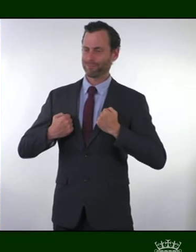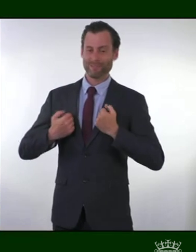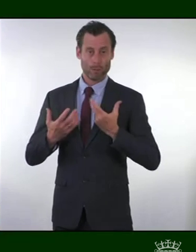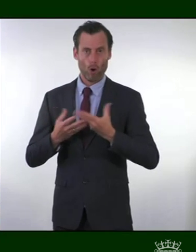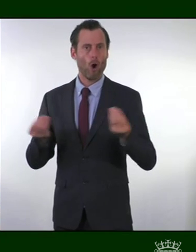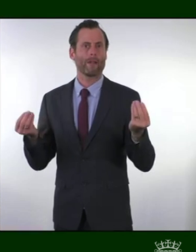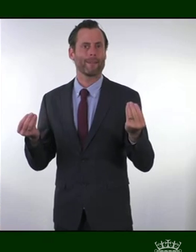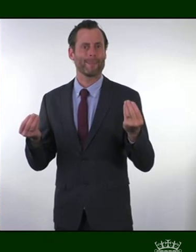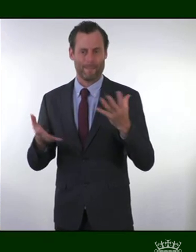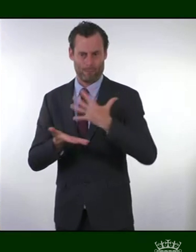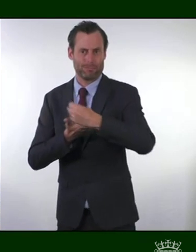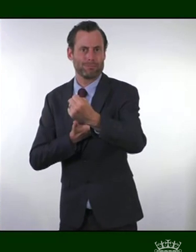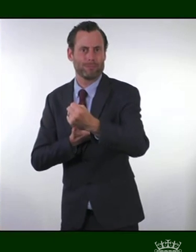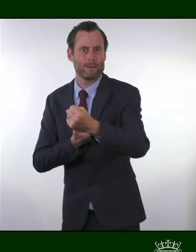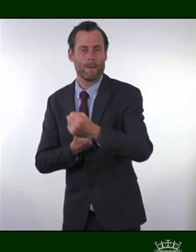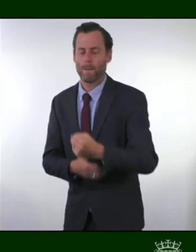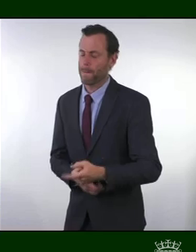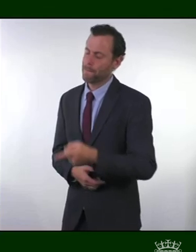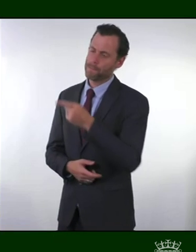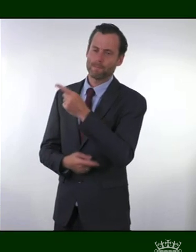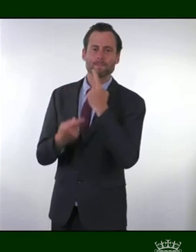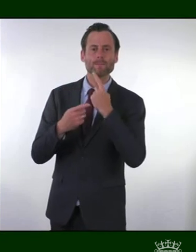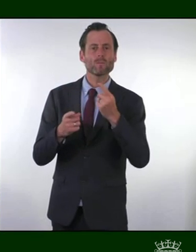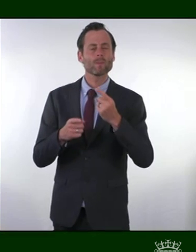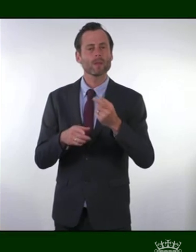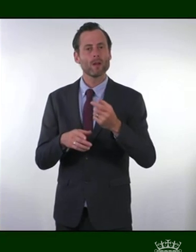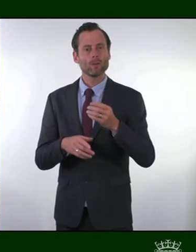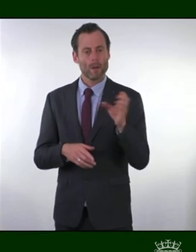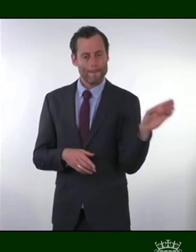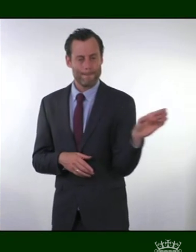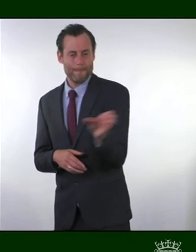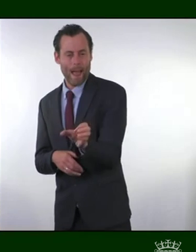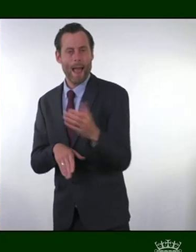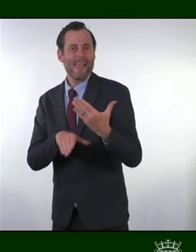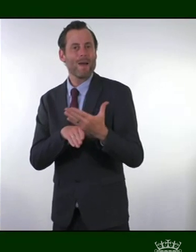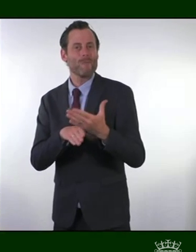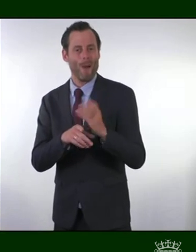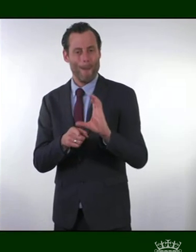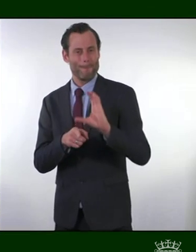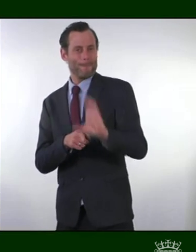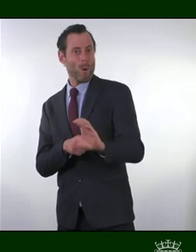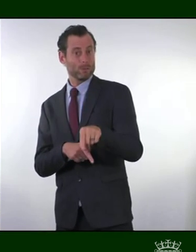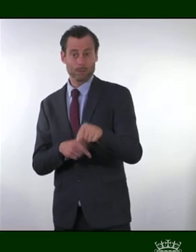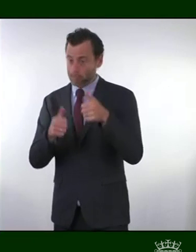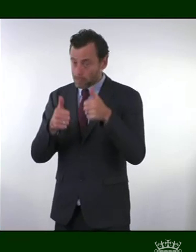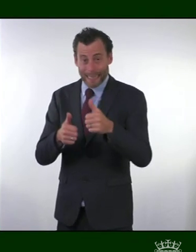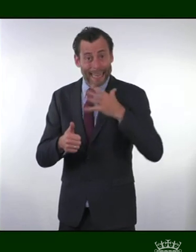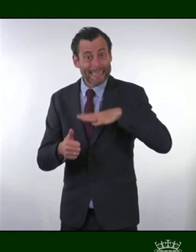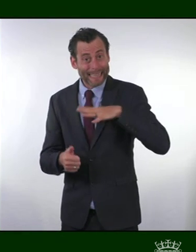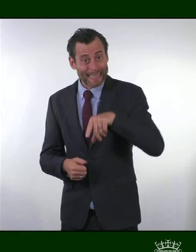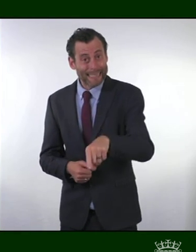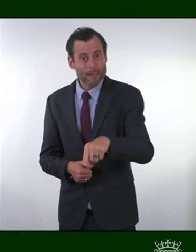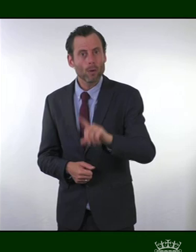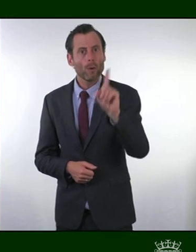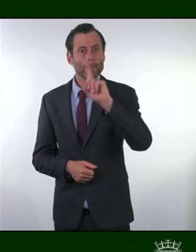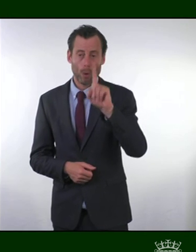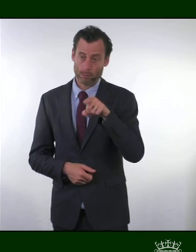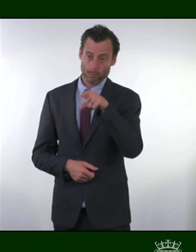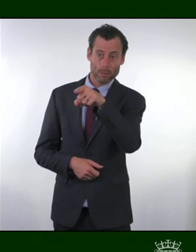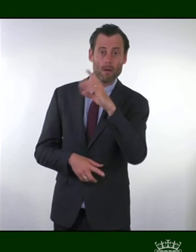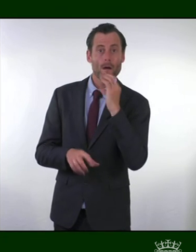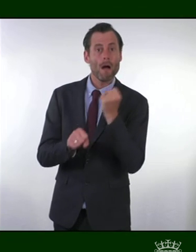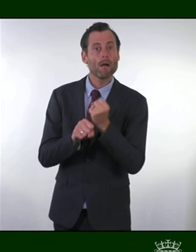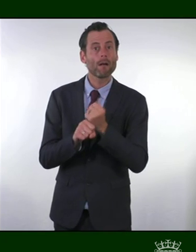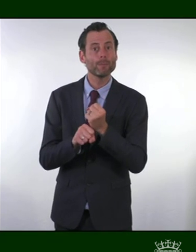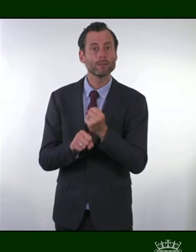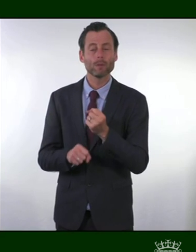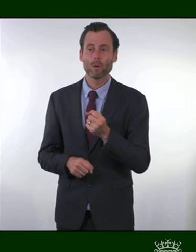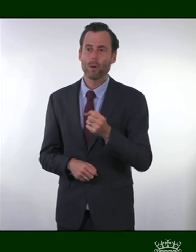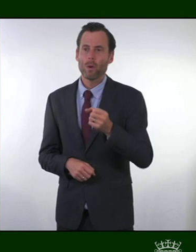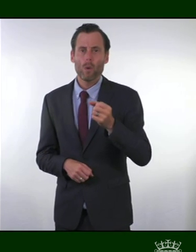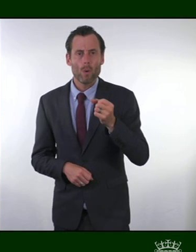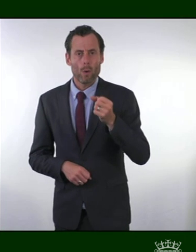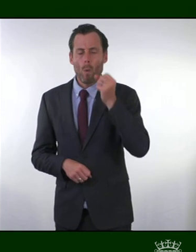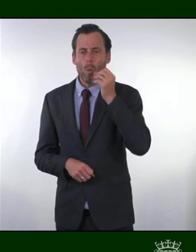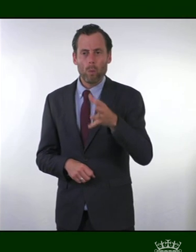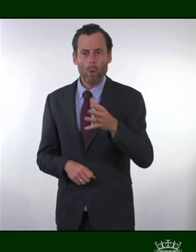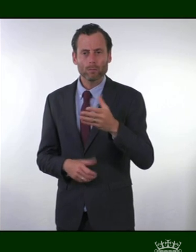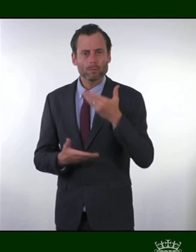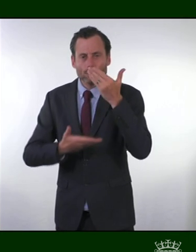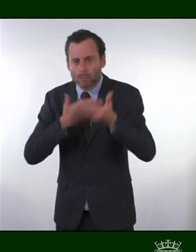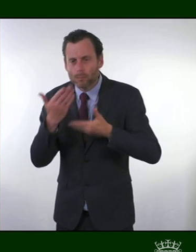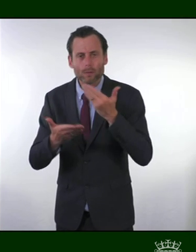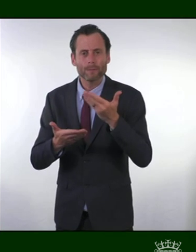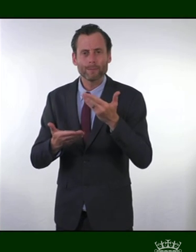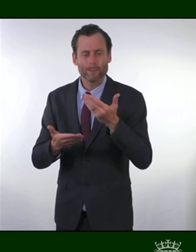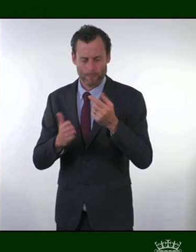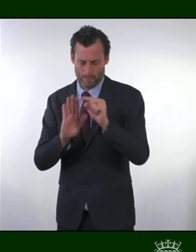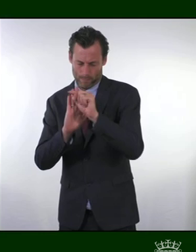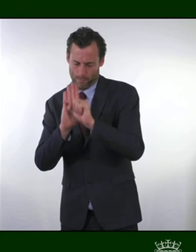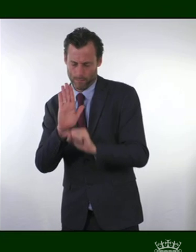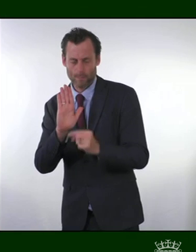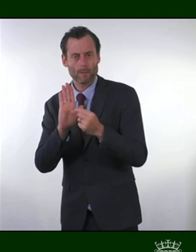Of course the re-employment bonus announced by the Chancellor is necessary, not least because his Government refused to put conditions on the use of those funds related to employment.